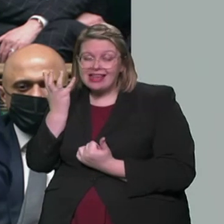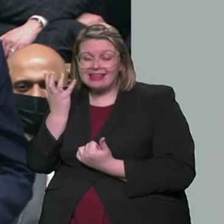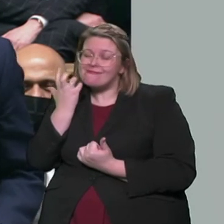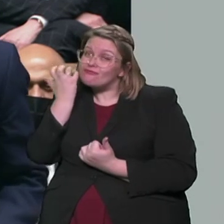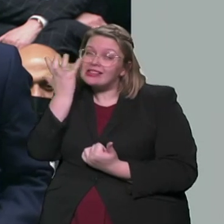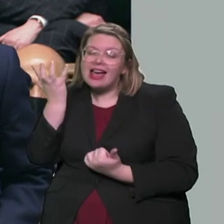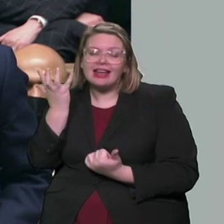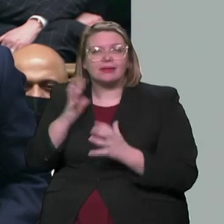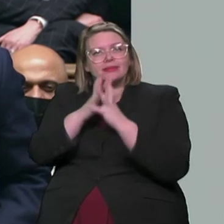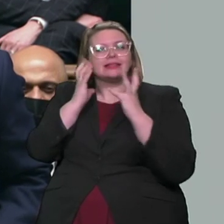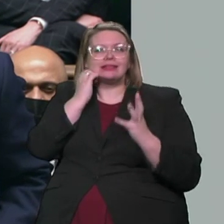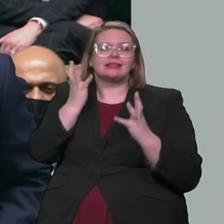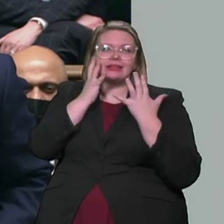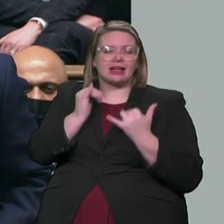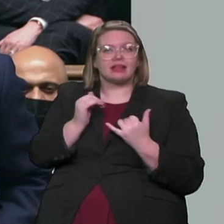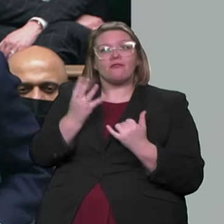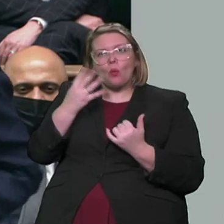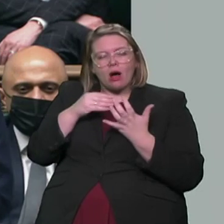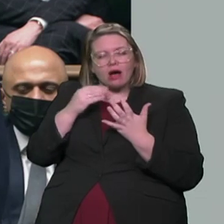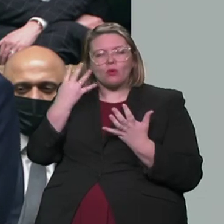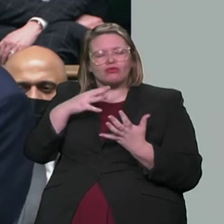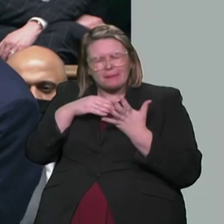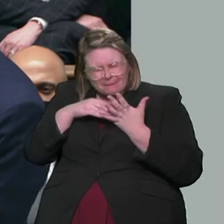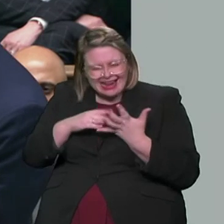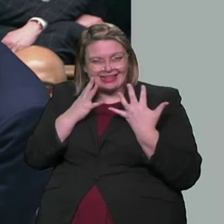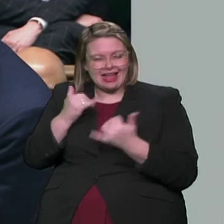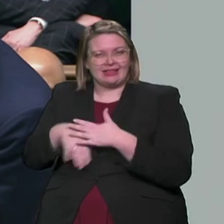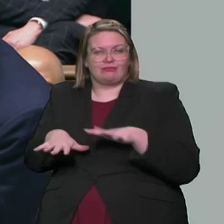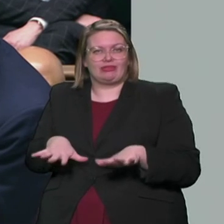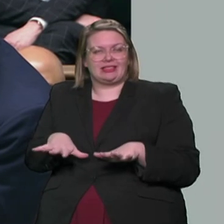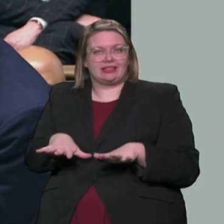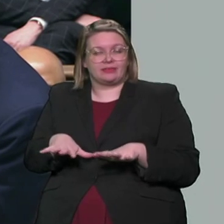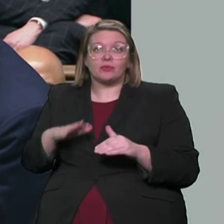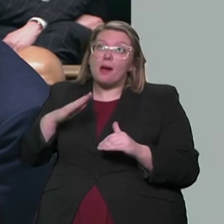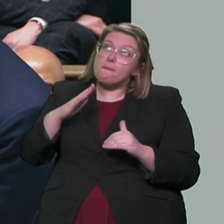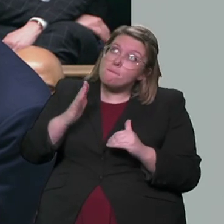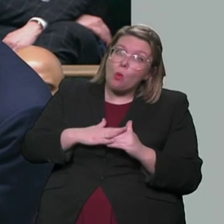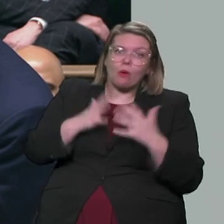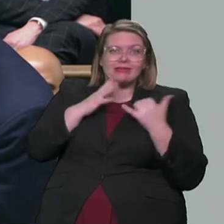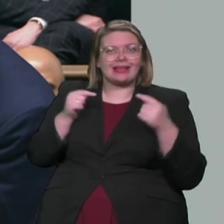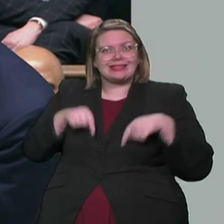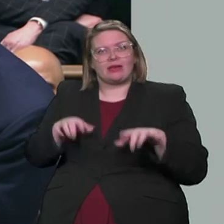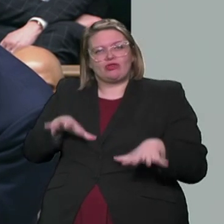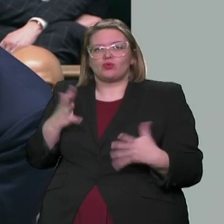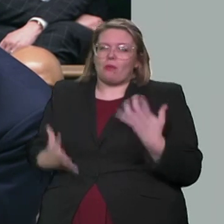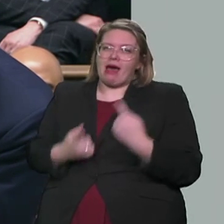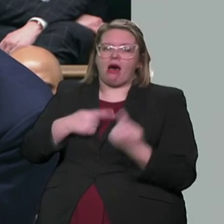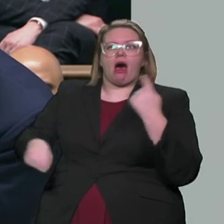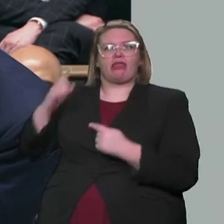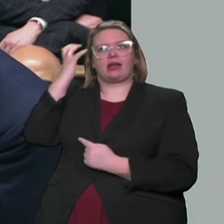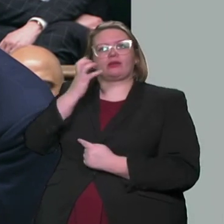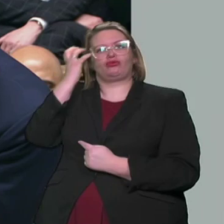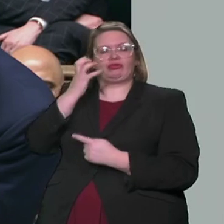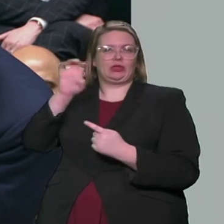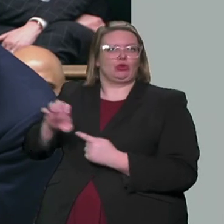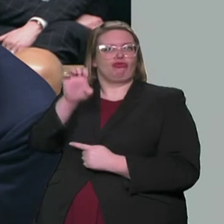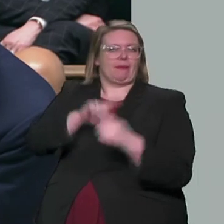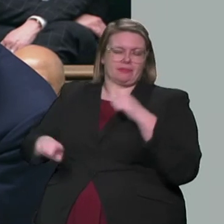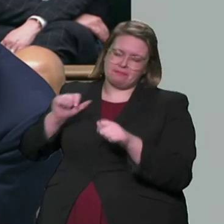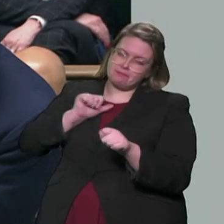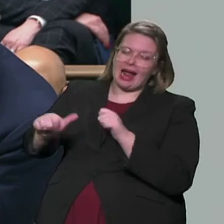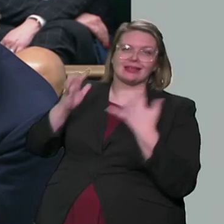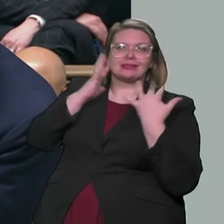We have done 400 million tests in the country—more tests per head in this country than in any other European country.